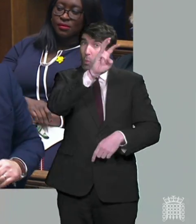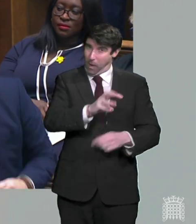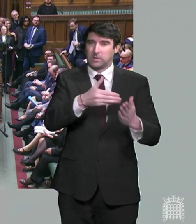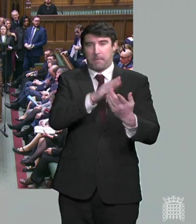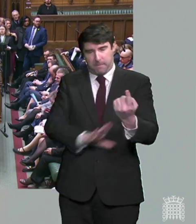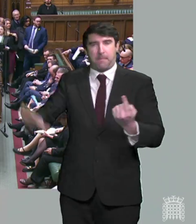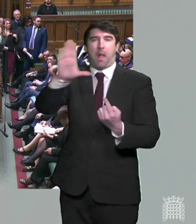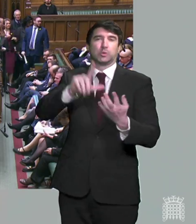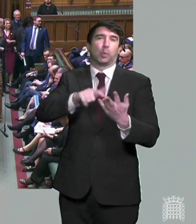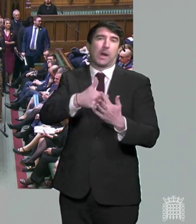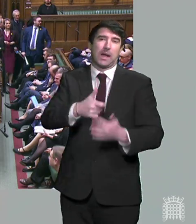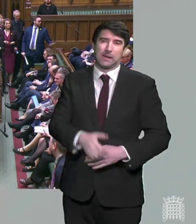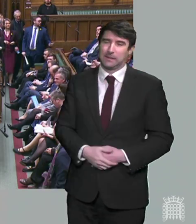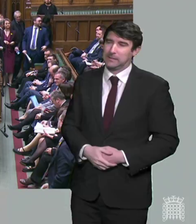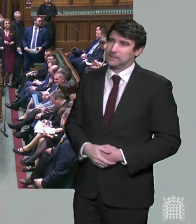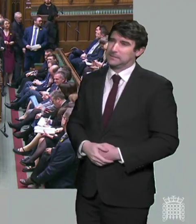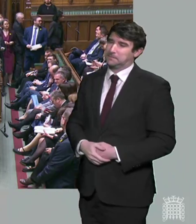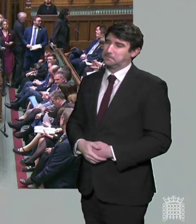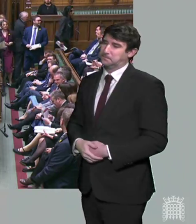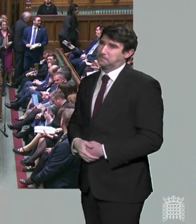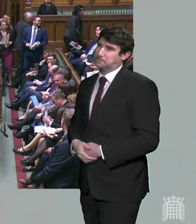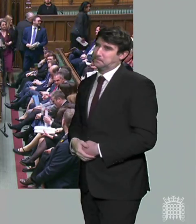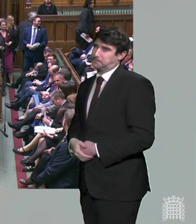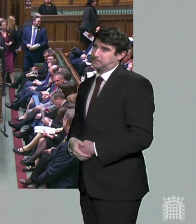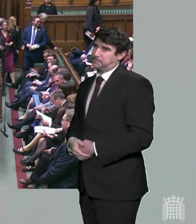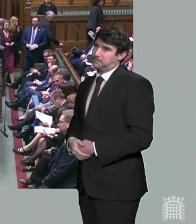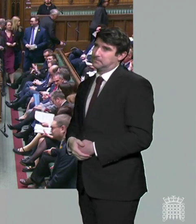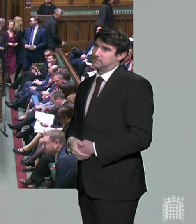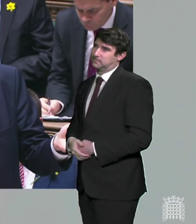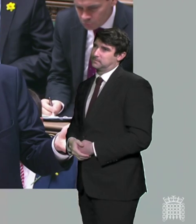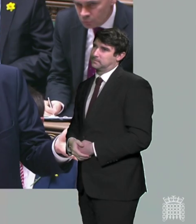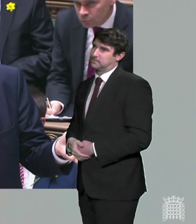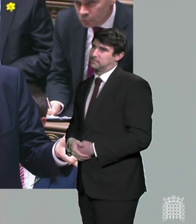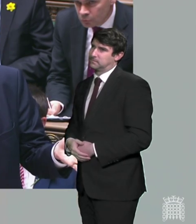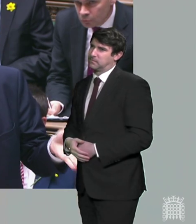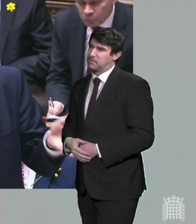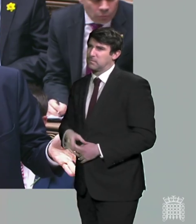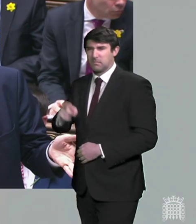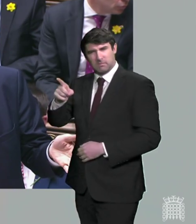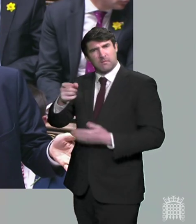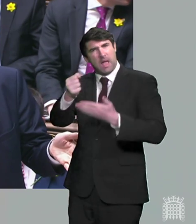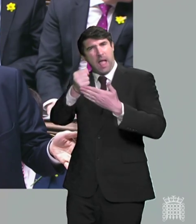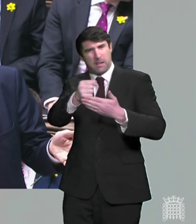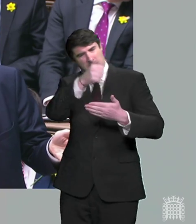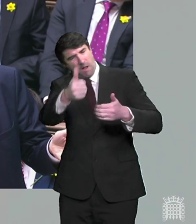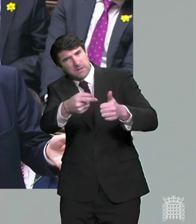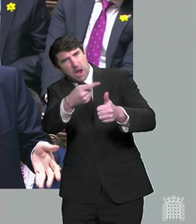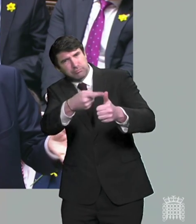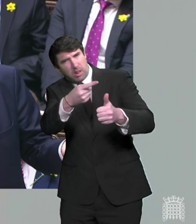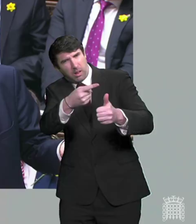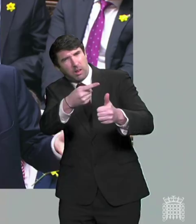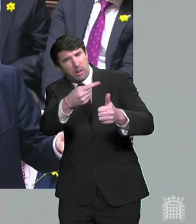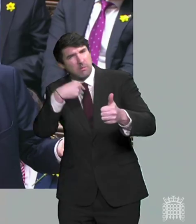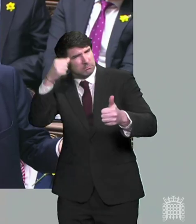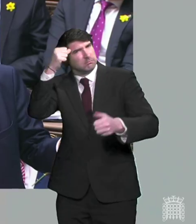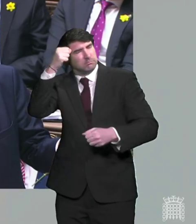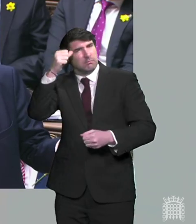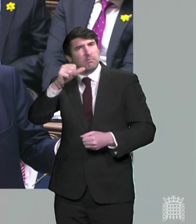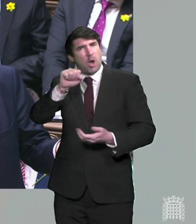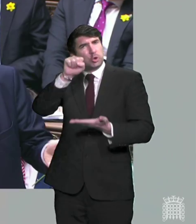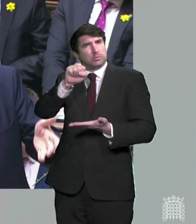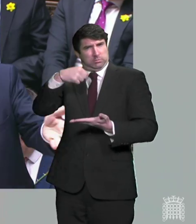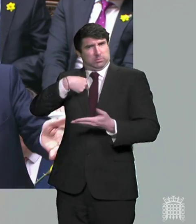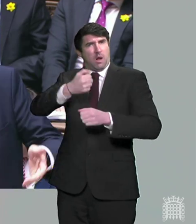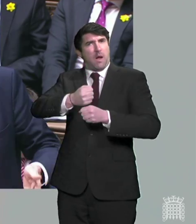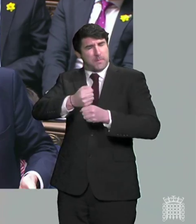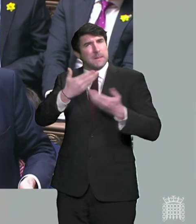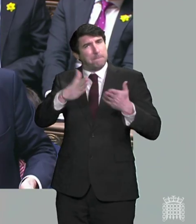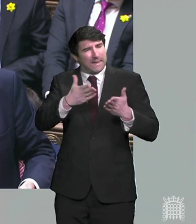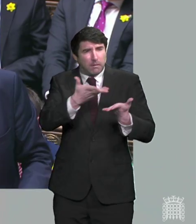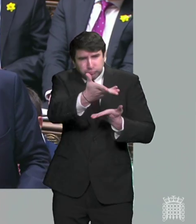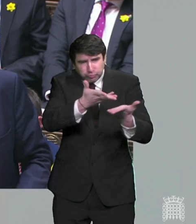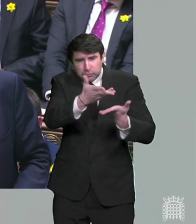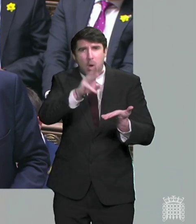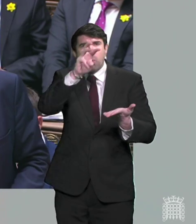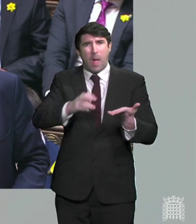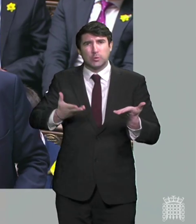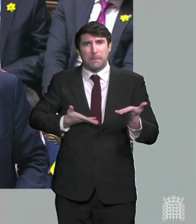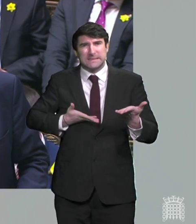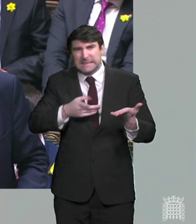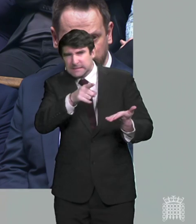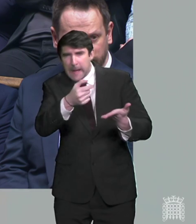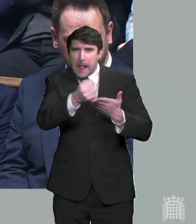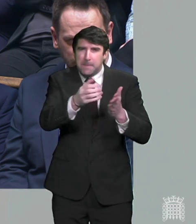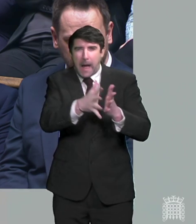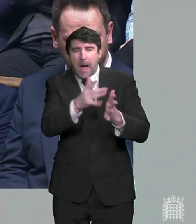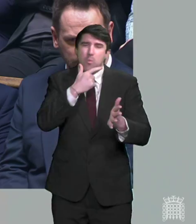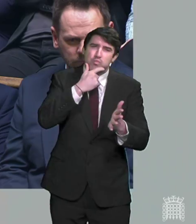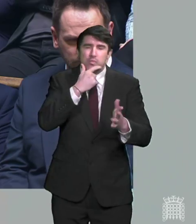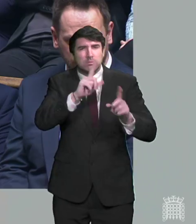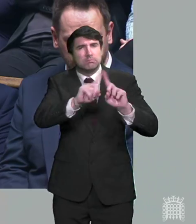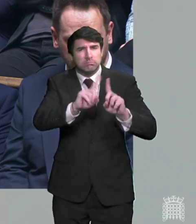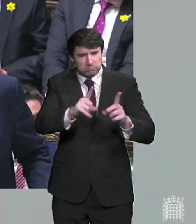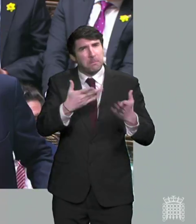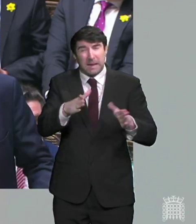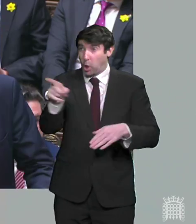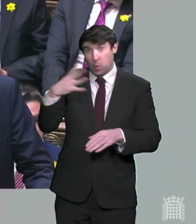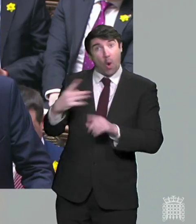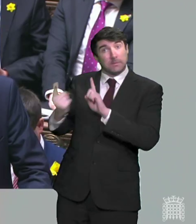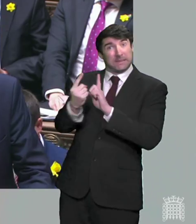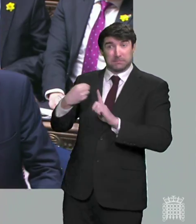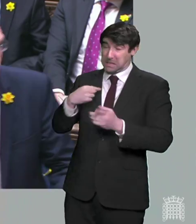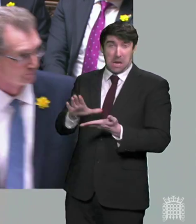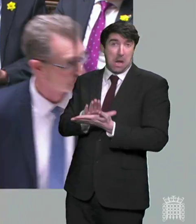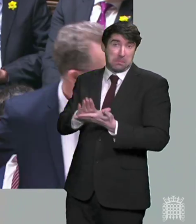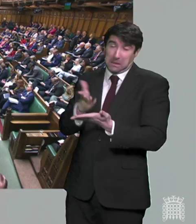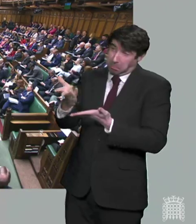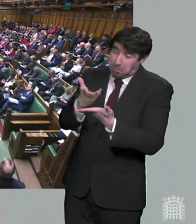David T. C. Davies I certainly know that the Chancellor and the Treasury have been having discussions with businesses in Wales about what support can be given, but I would be perfectly happy to meet the honourable Gentleman and that business in his constituency to see what further support can be given.